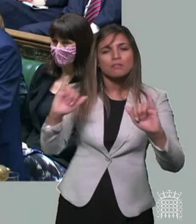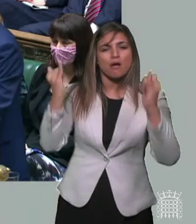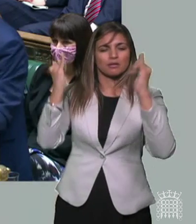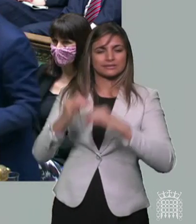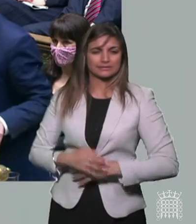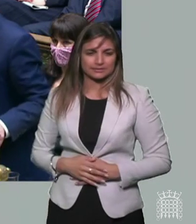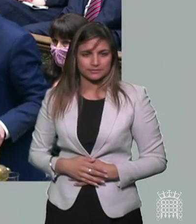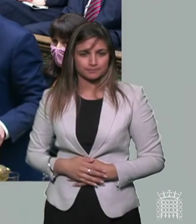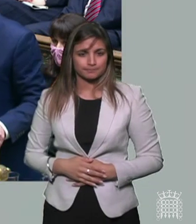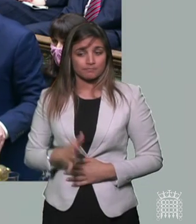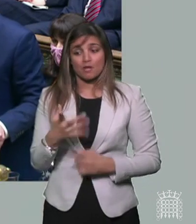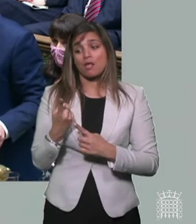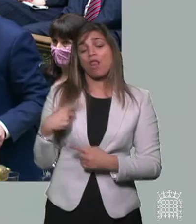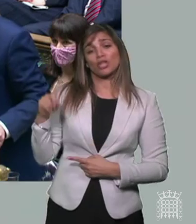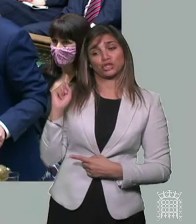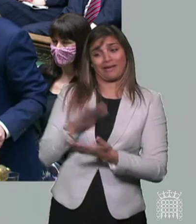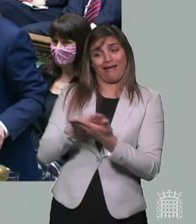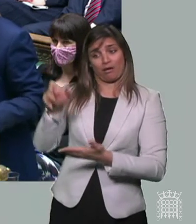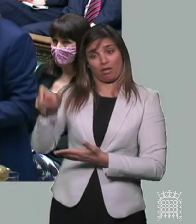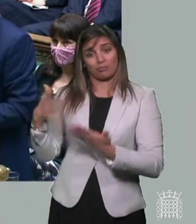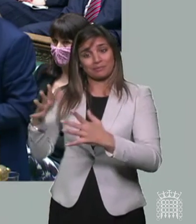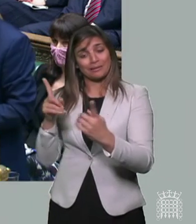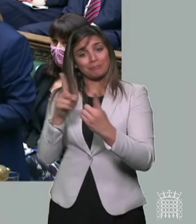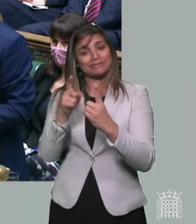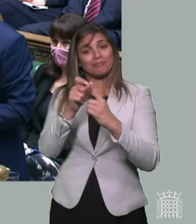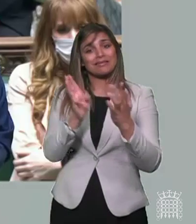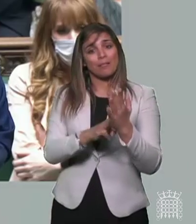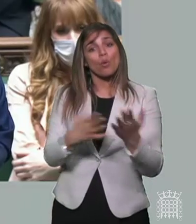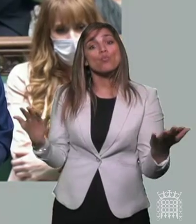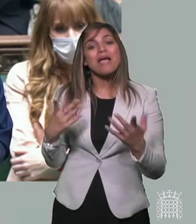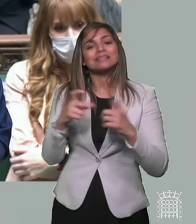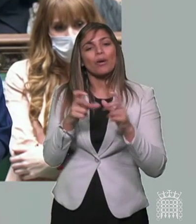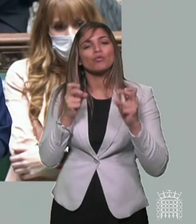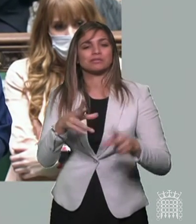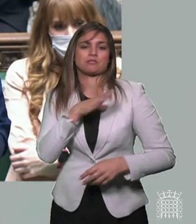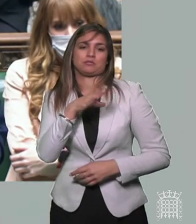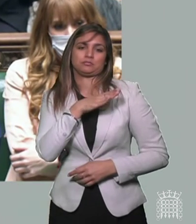Last year, Hannah met the Prime Minister in the Downing Street garden.